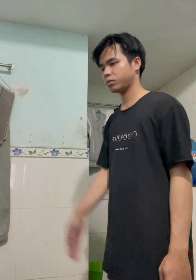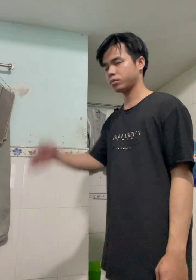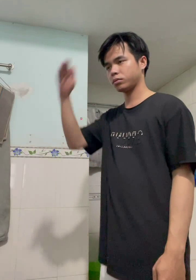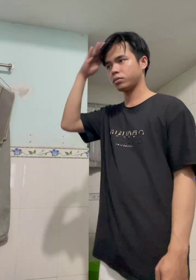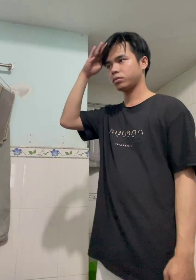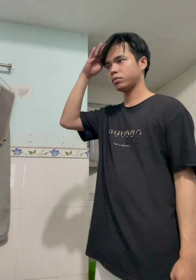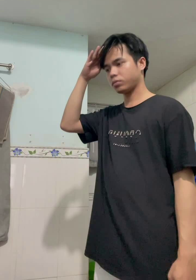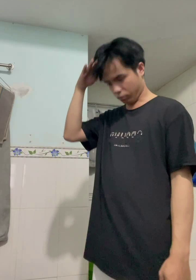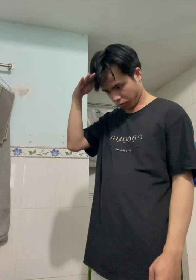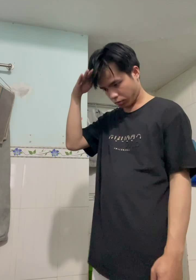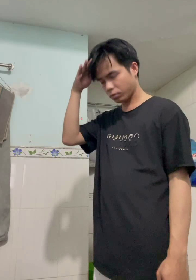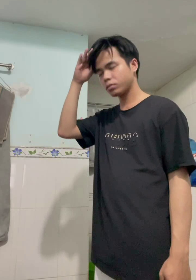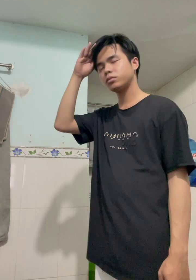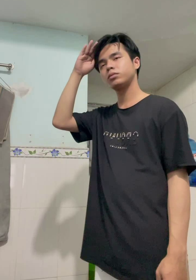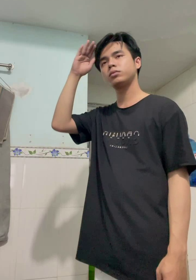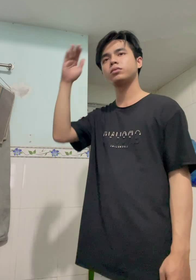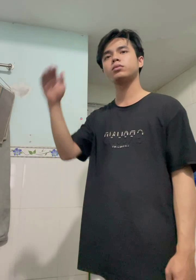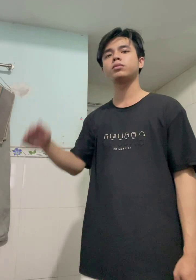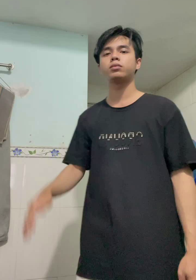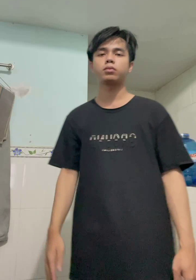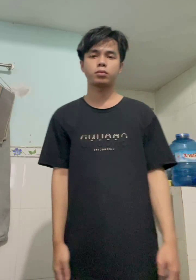biet